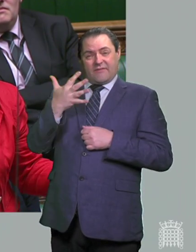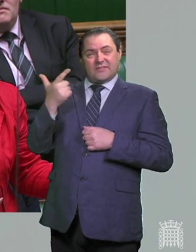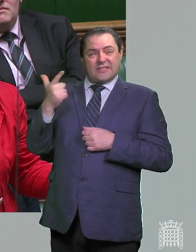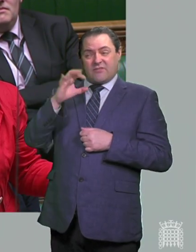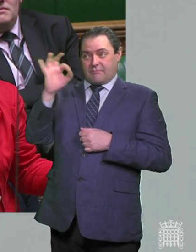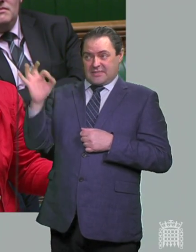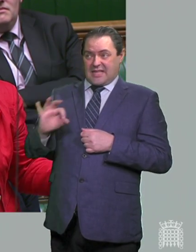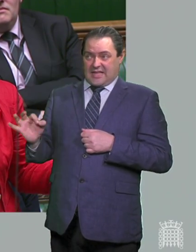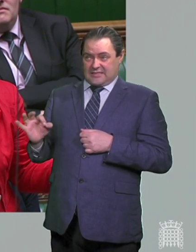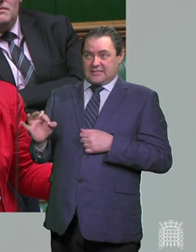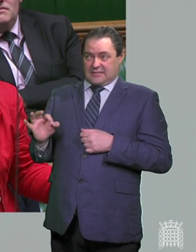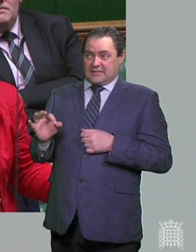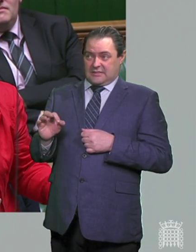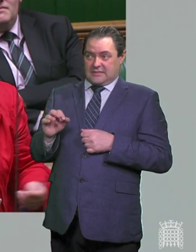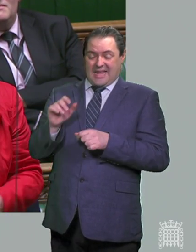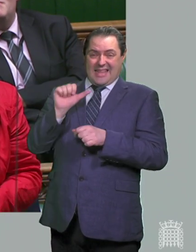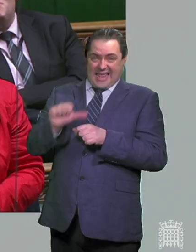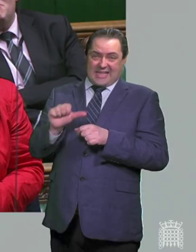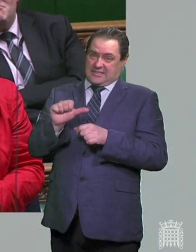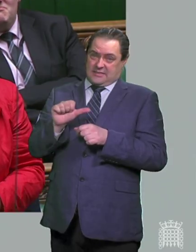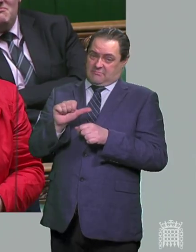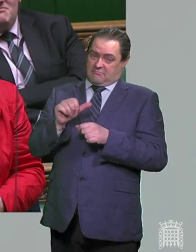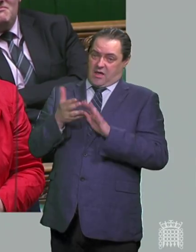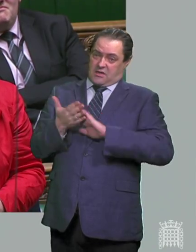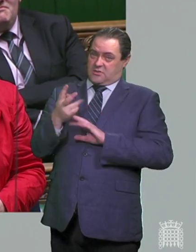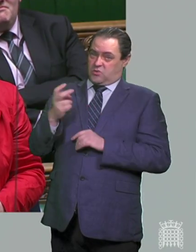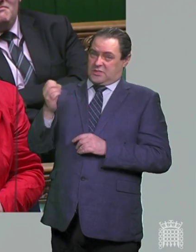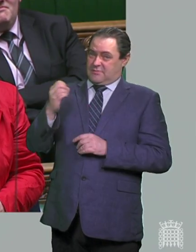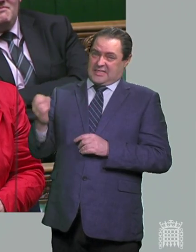the vote and yes parties could barely get 20%.